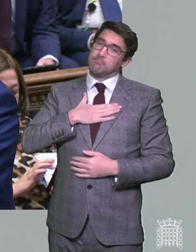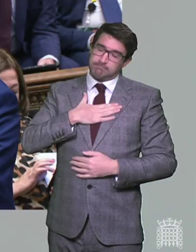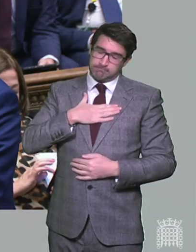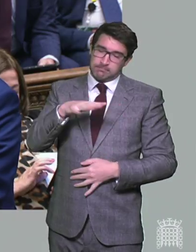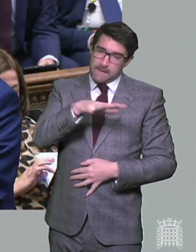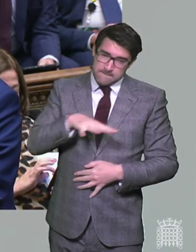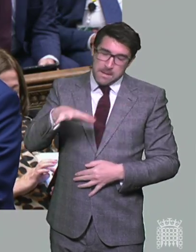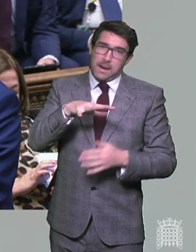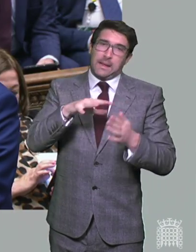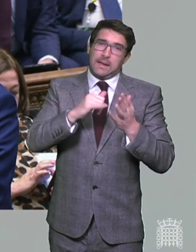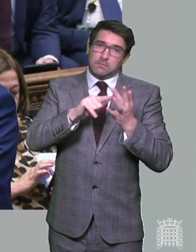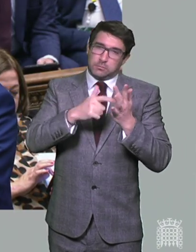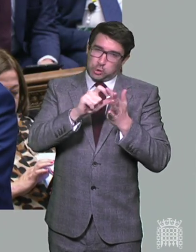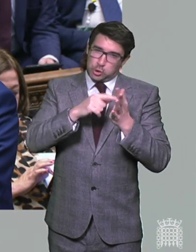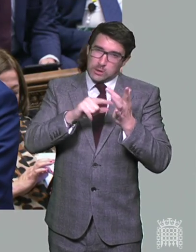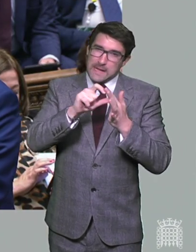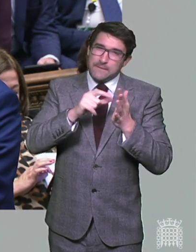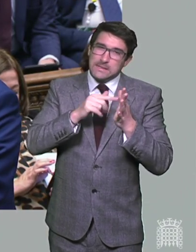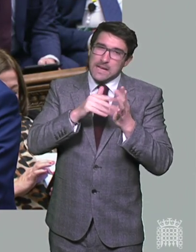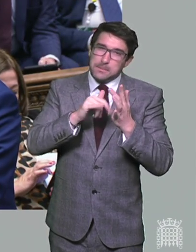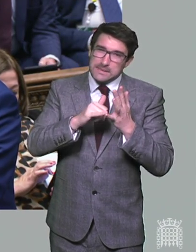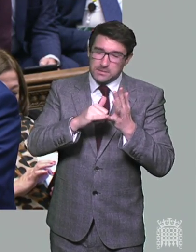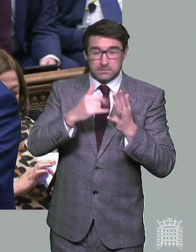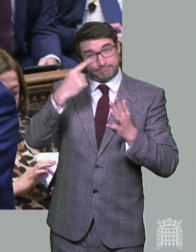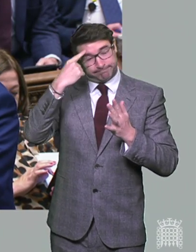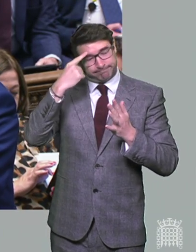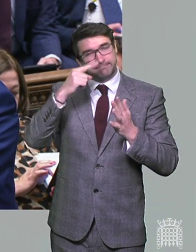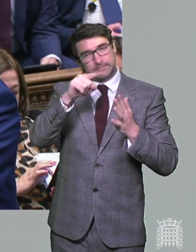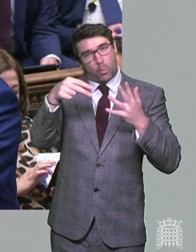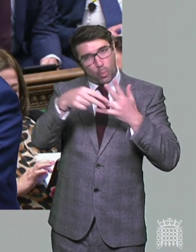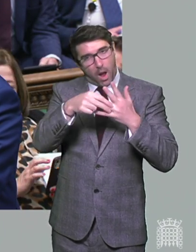Our thoughts and prayers are very much with Julia and his family.